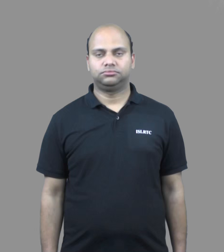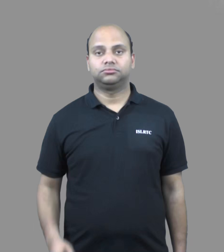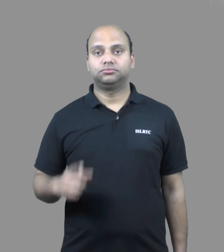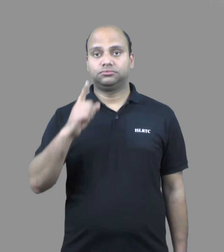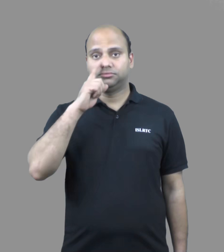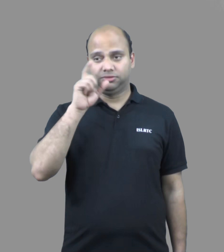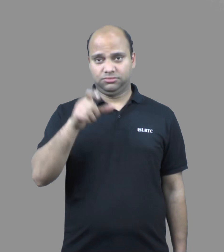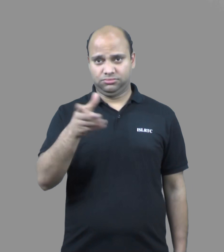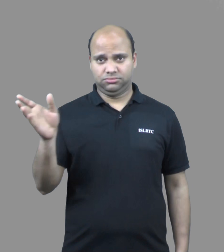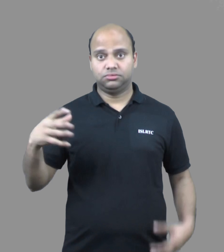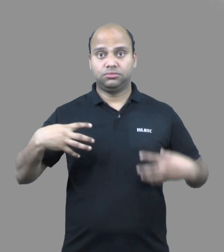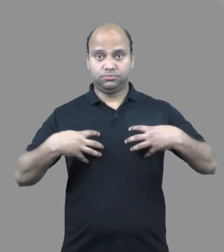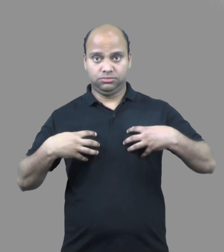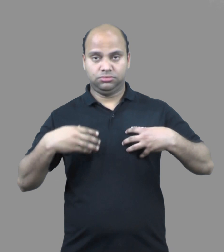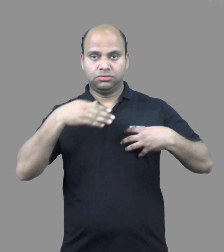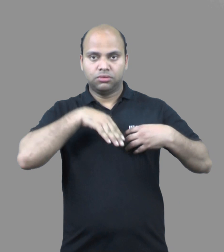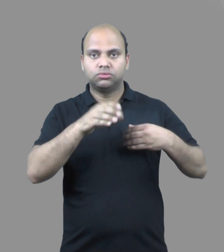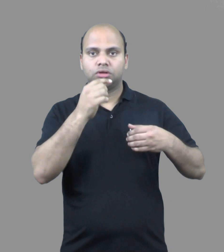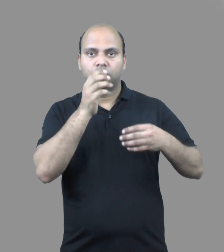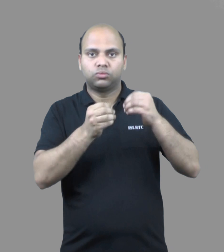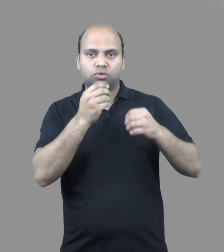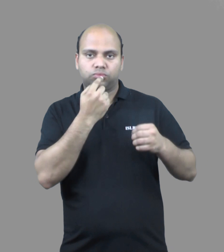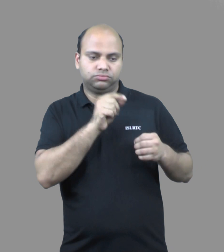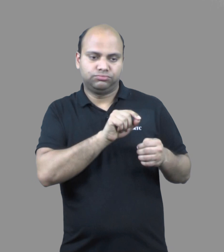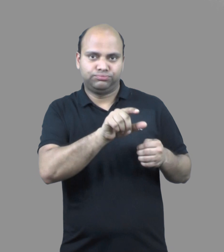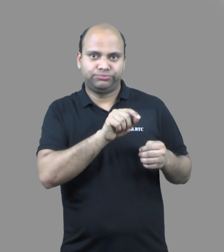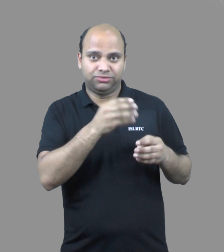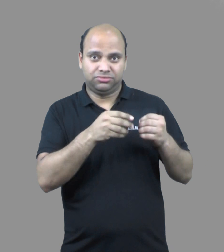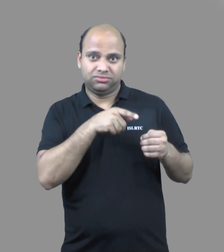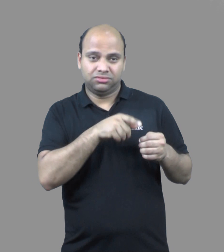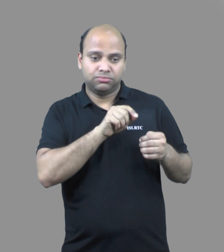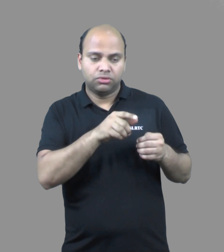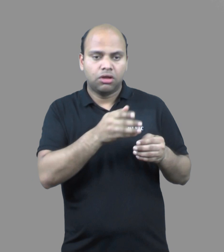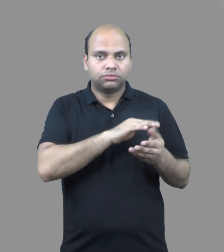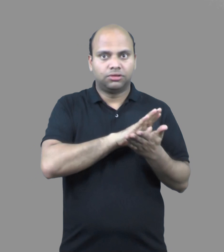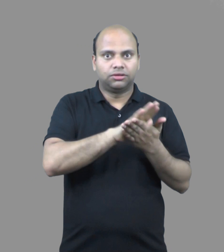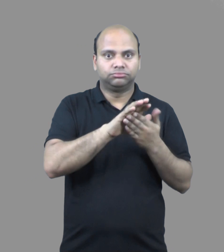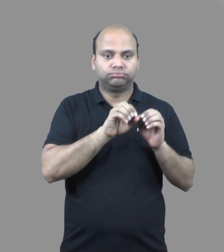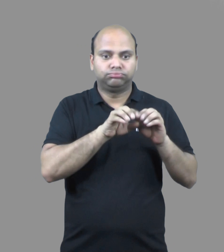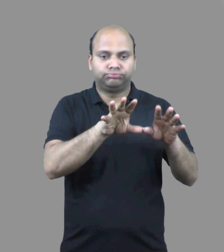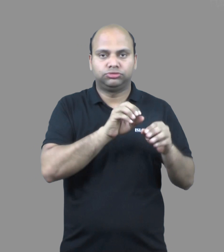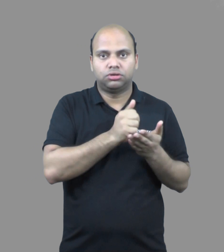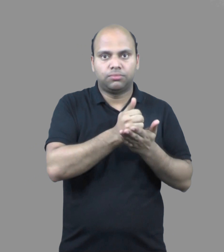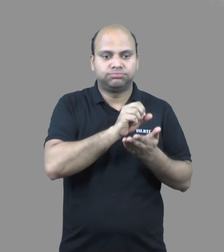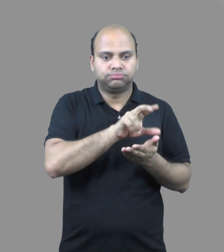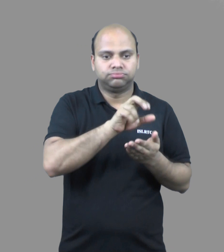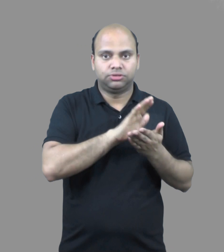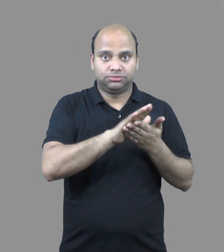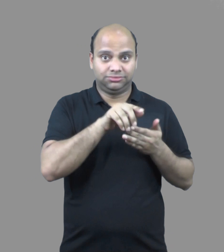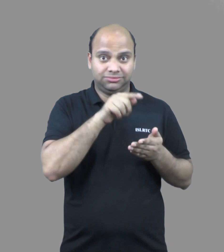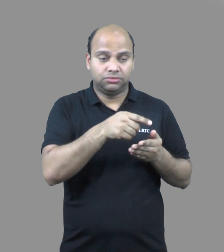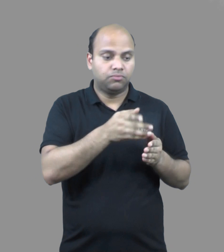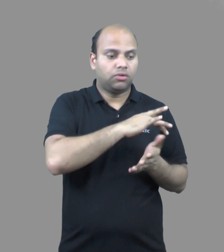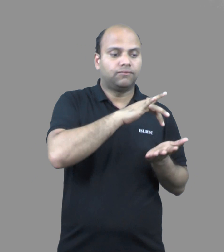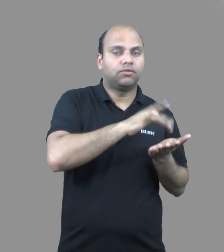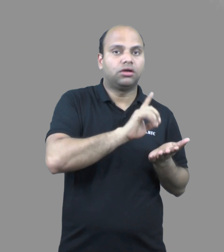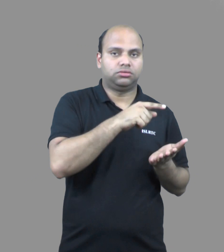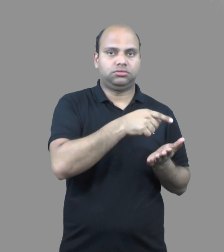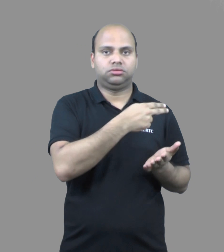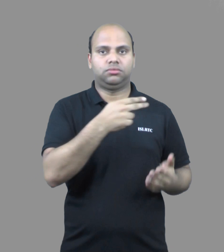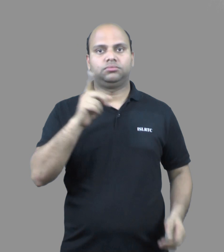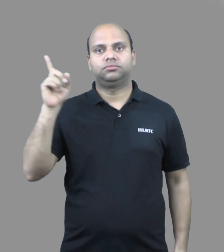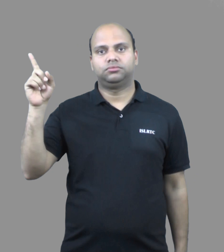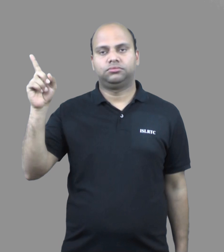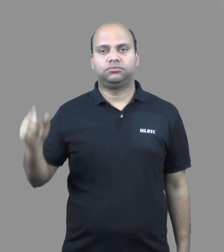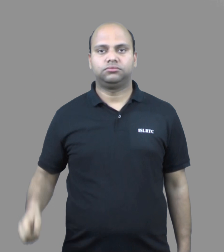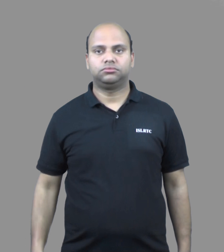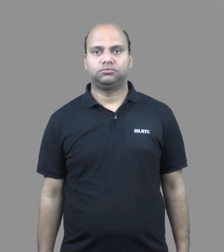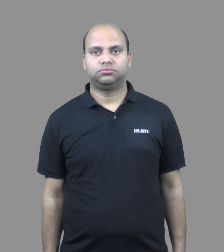Mammary Gland